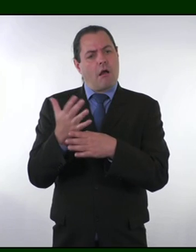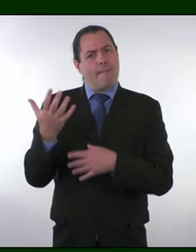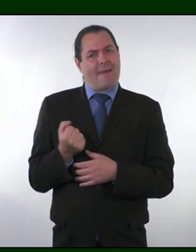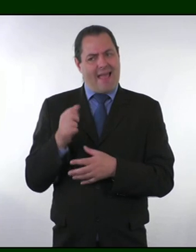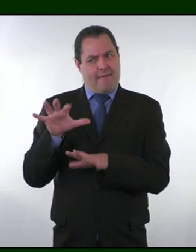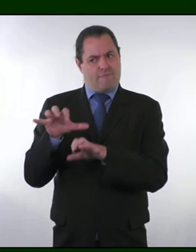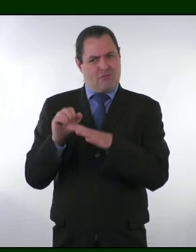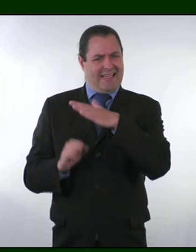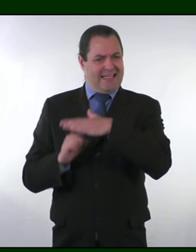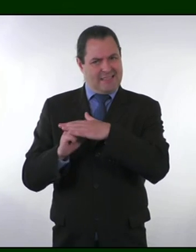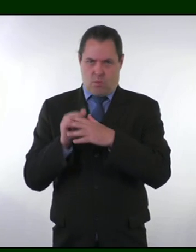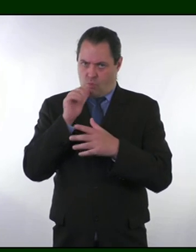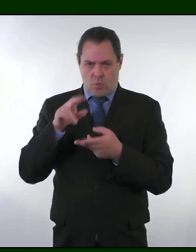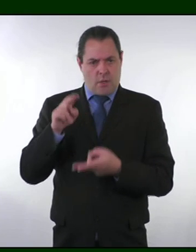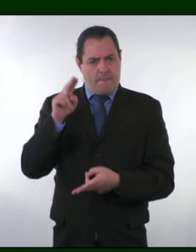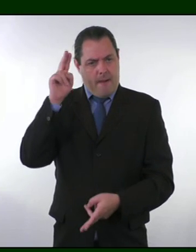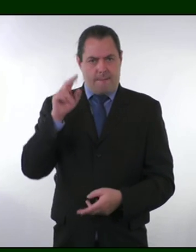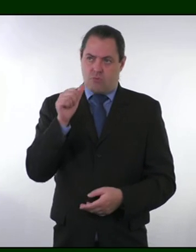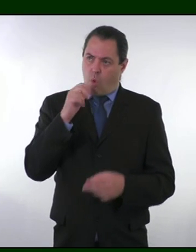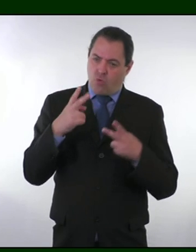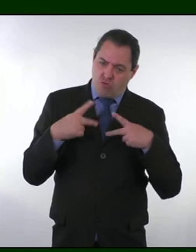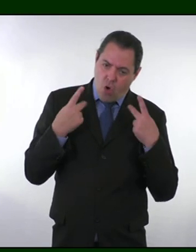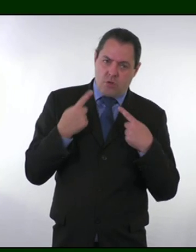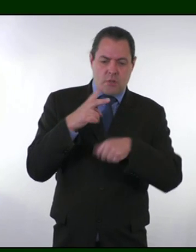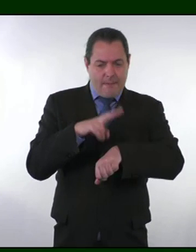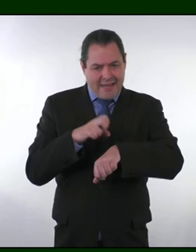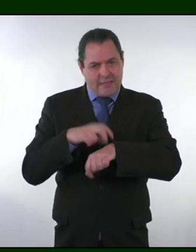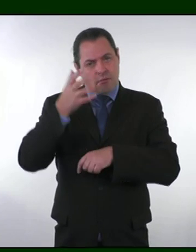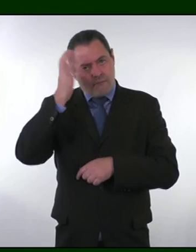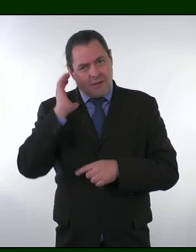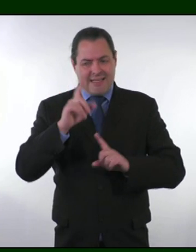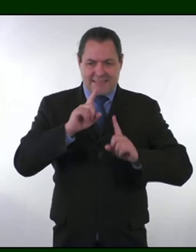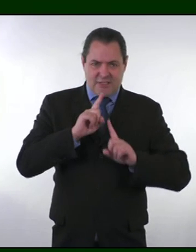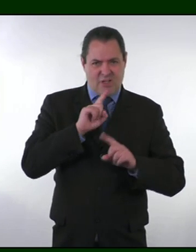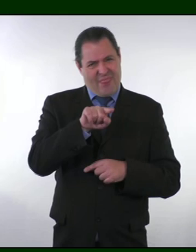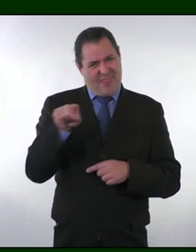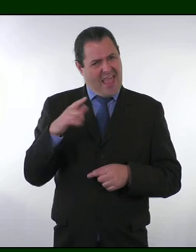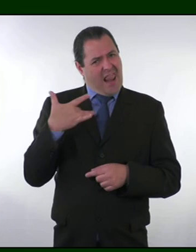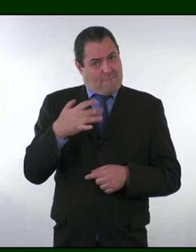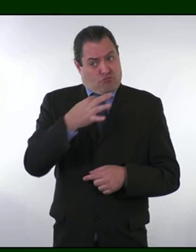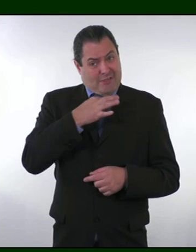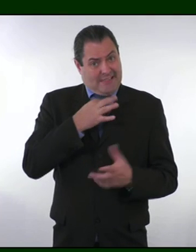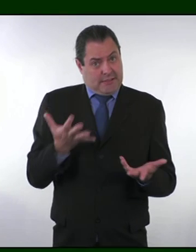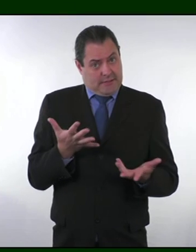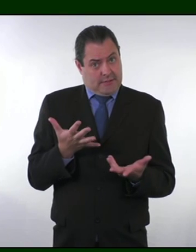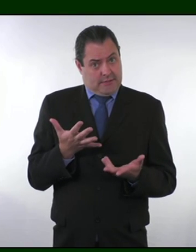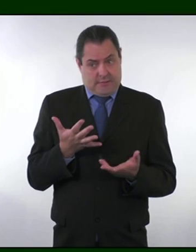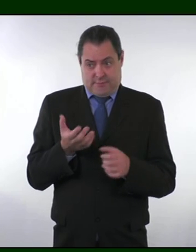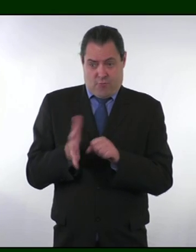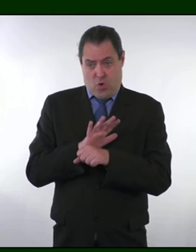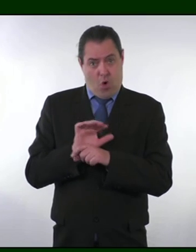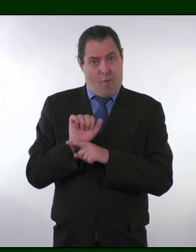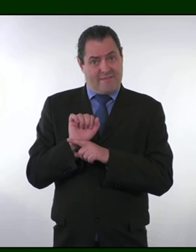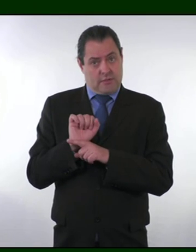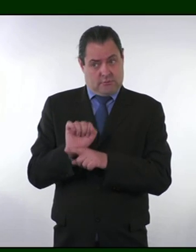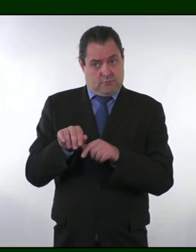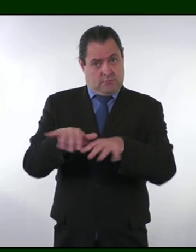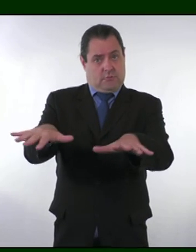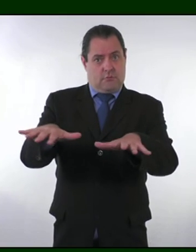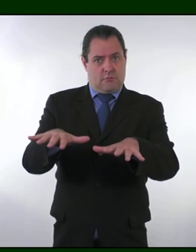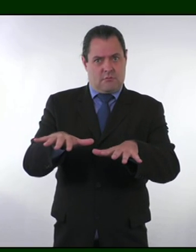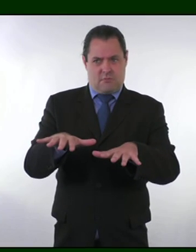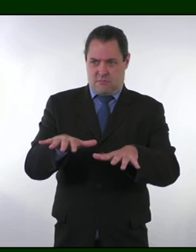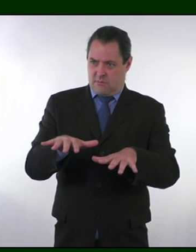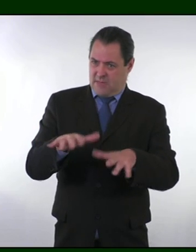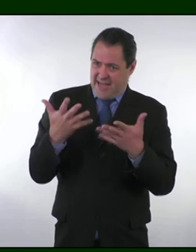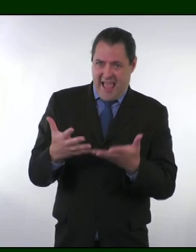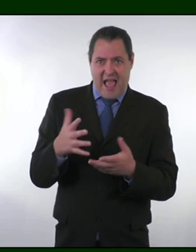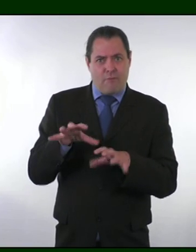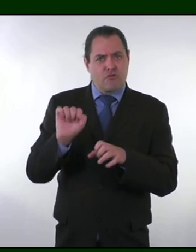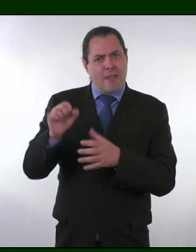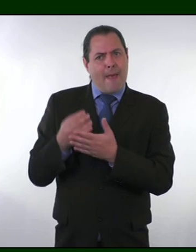Given that so many public sector workers, such as nurses, police officers, firefighters, teachers and others have put their lives on the line to fight covid, surely that would be an unconscionable betrayal?